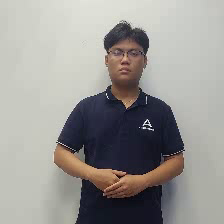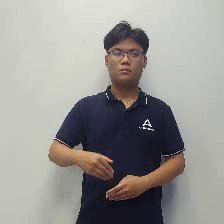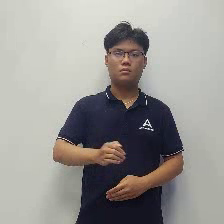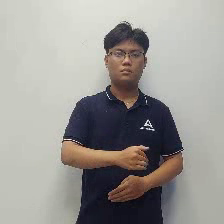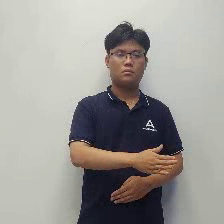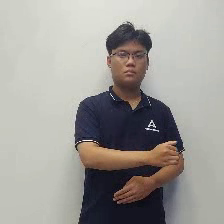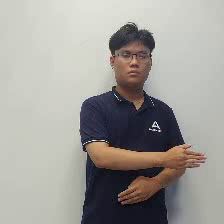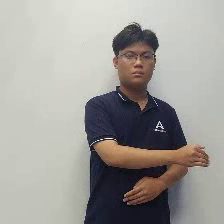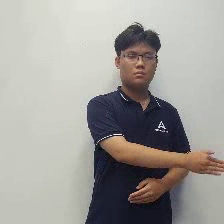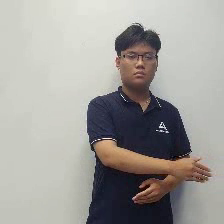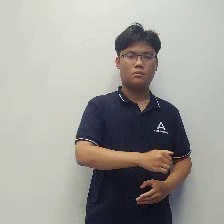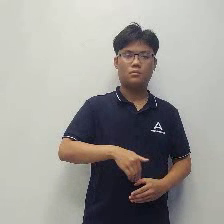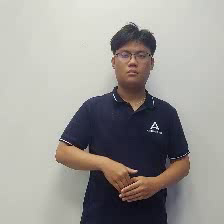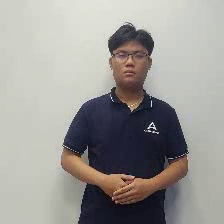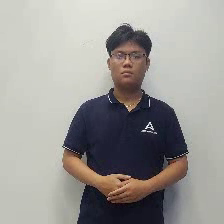Cá